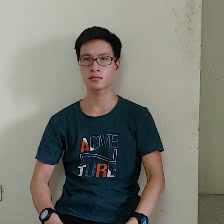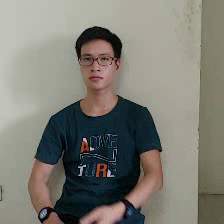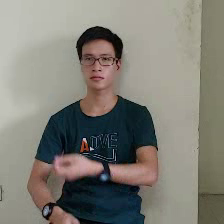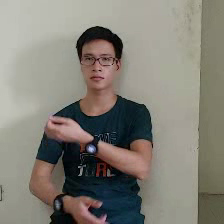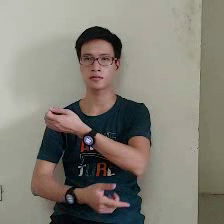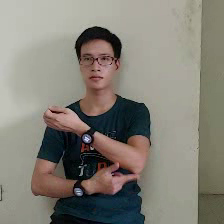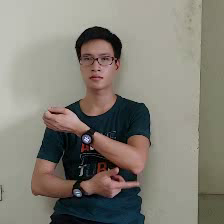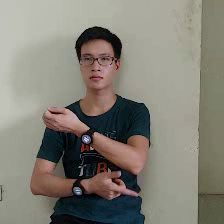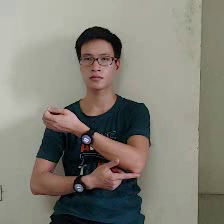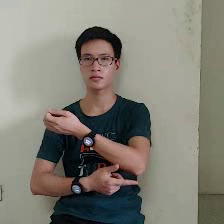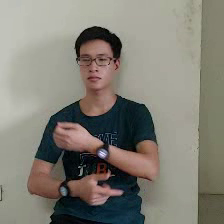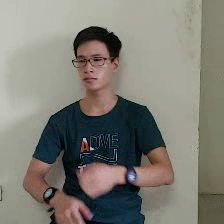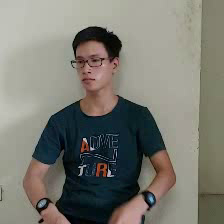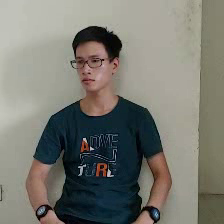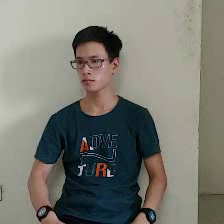Cám dỗ